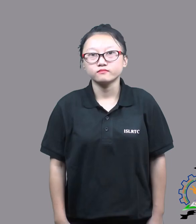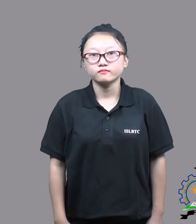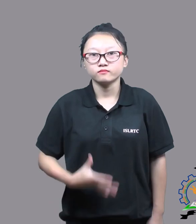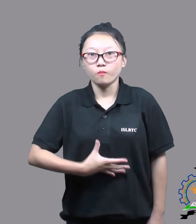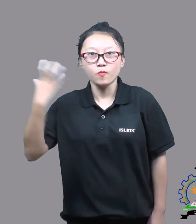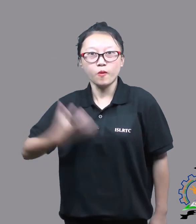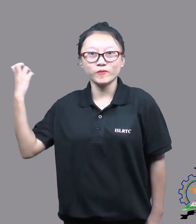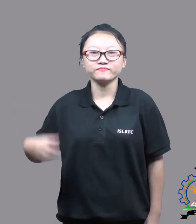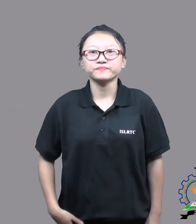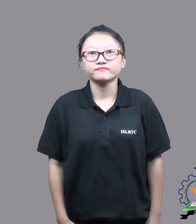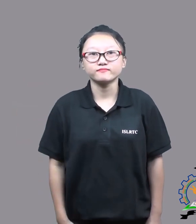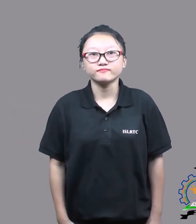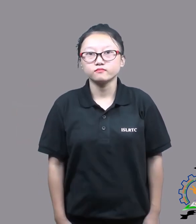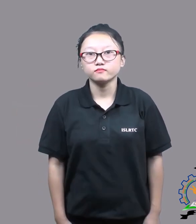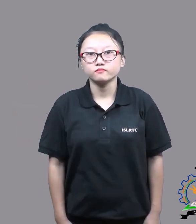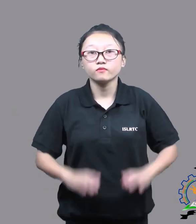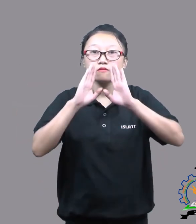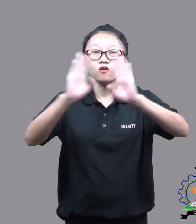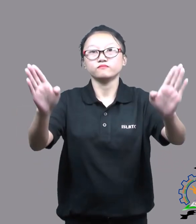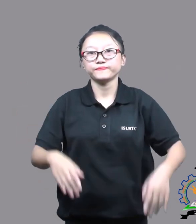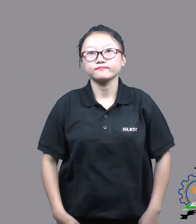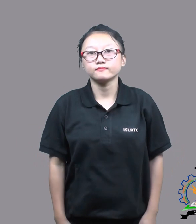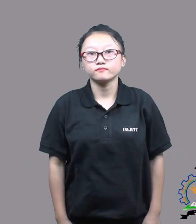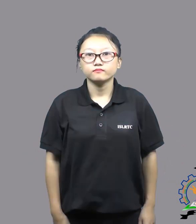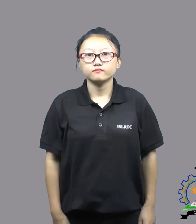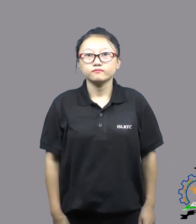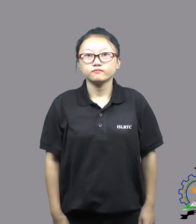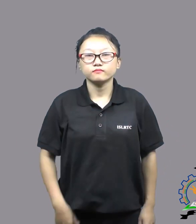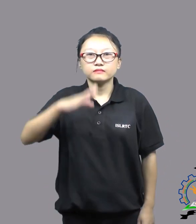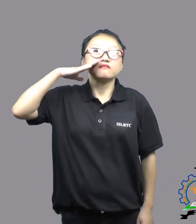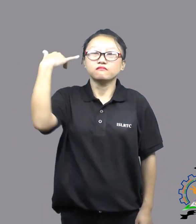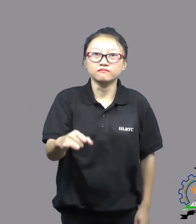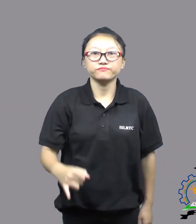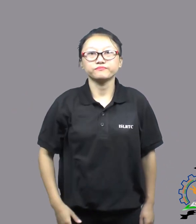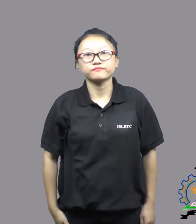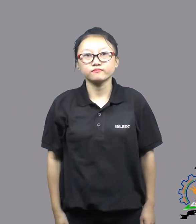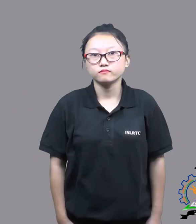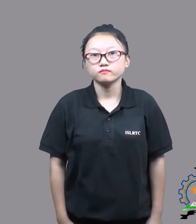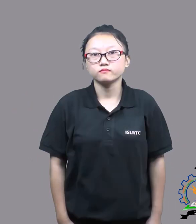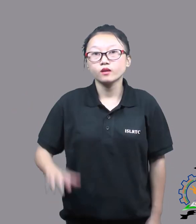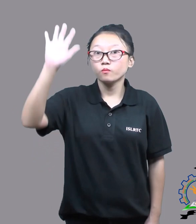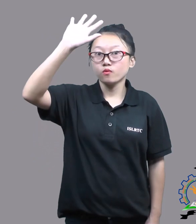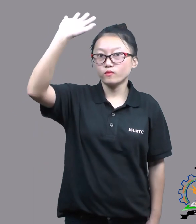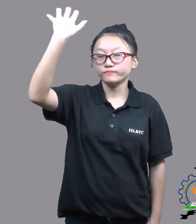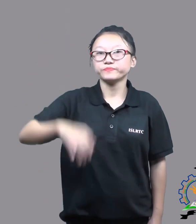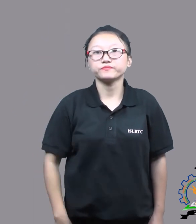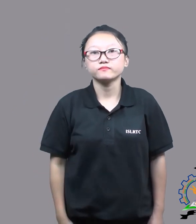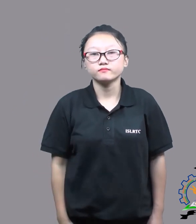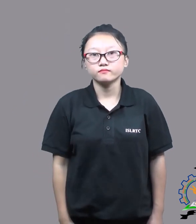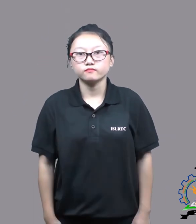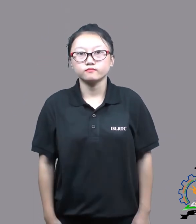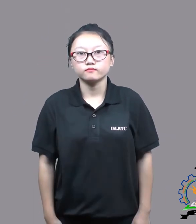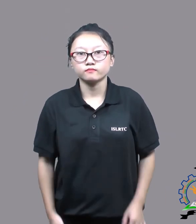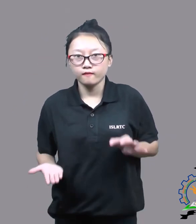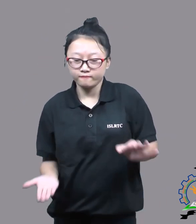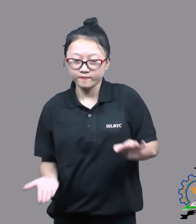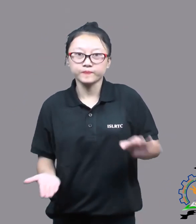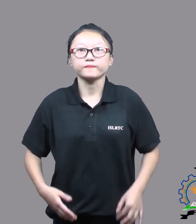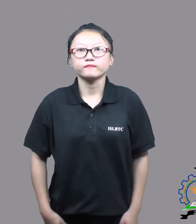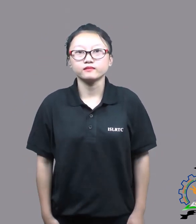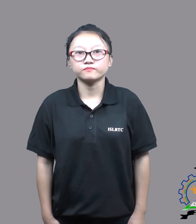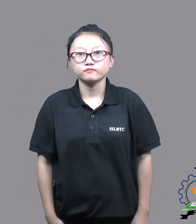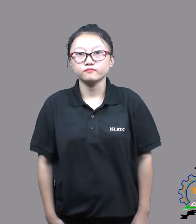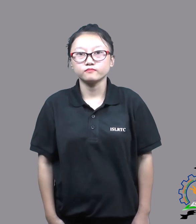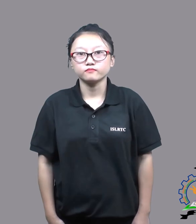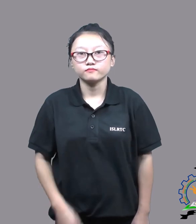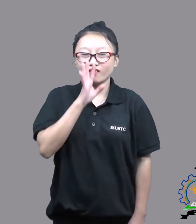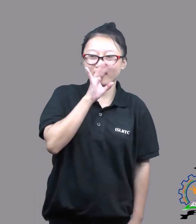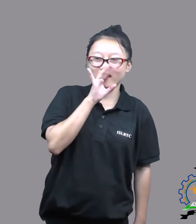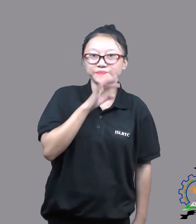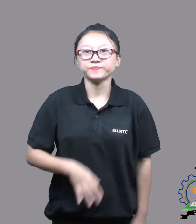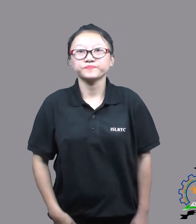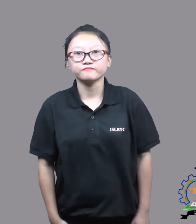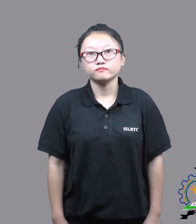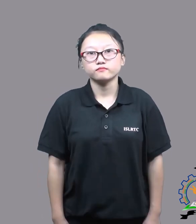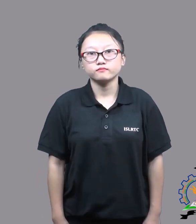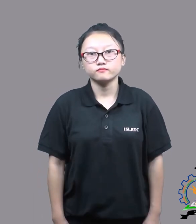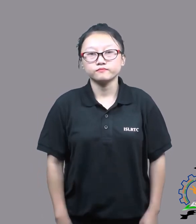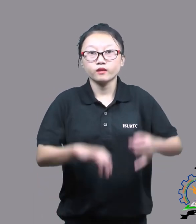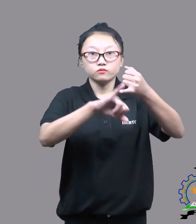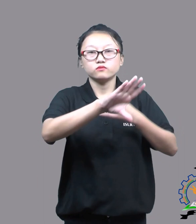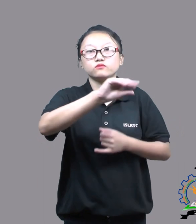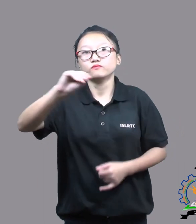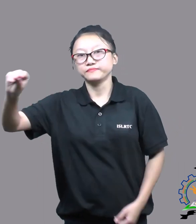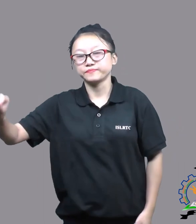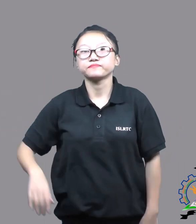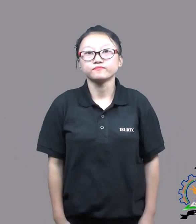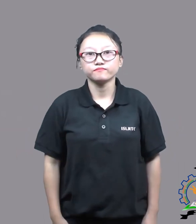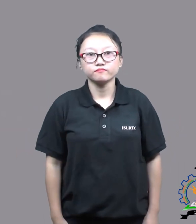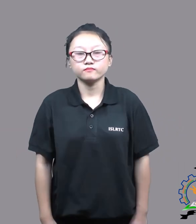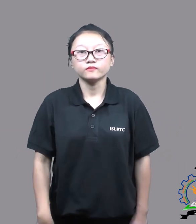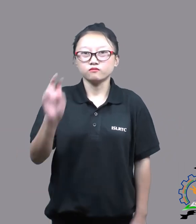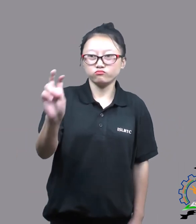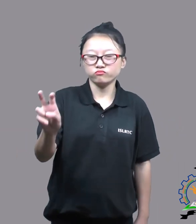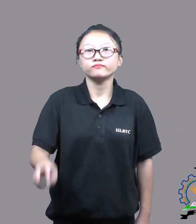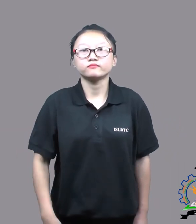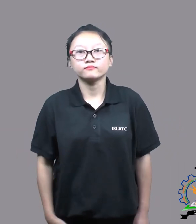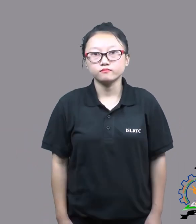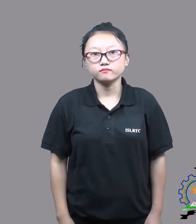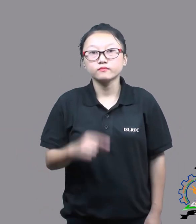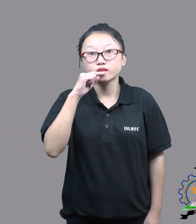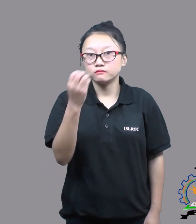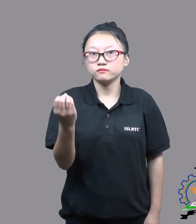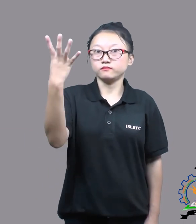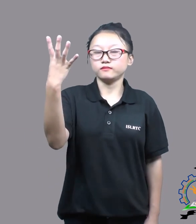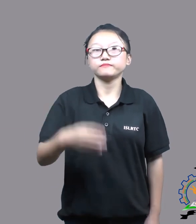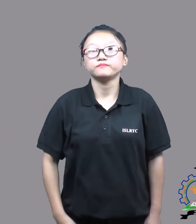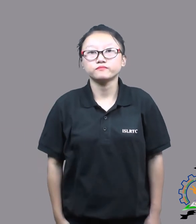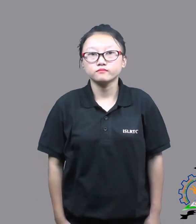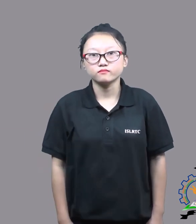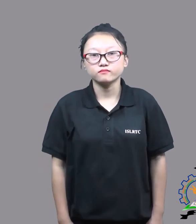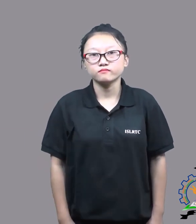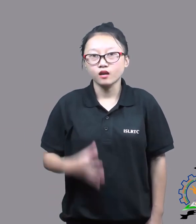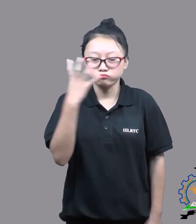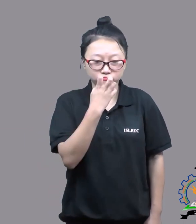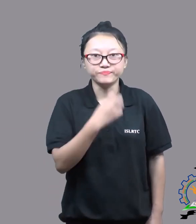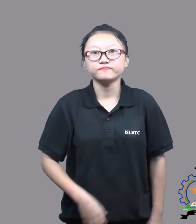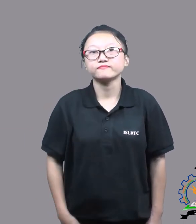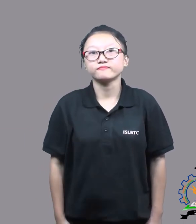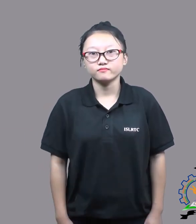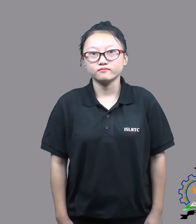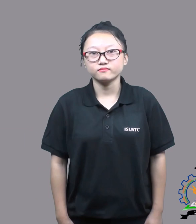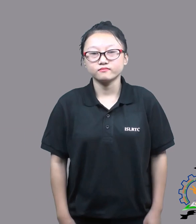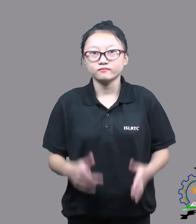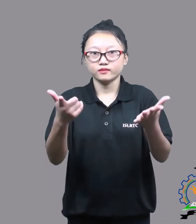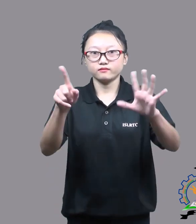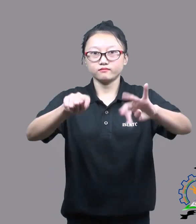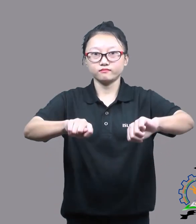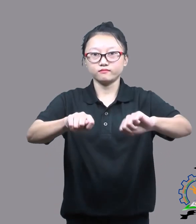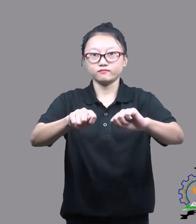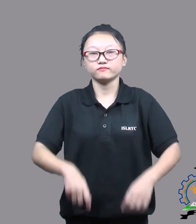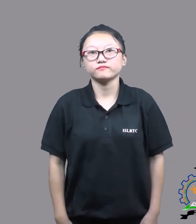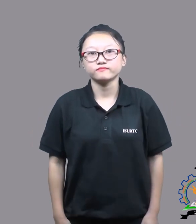Some Signs of Manipur Part 1